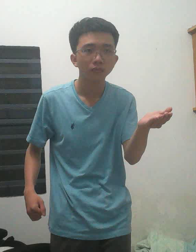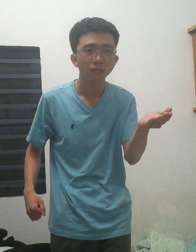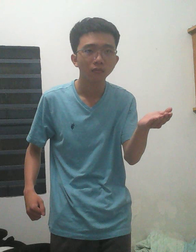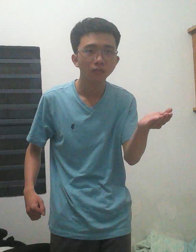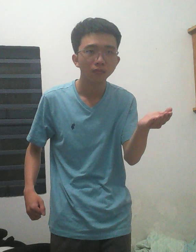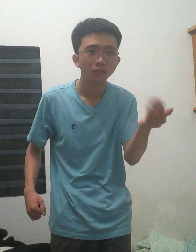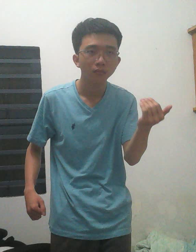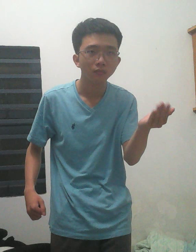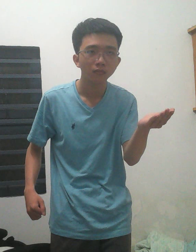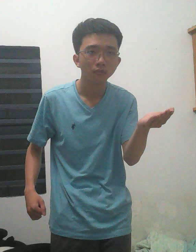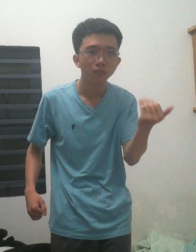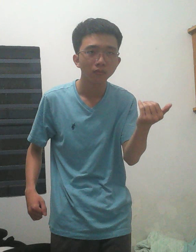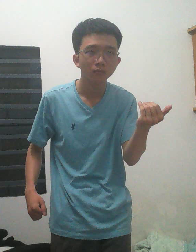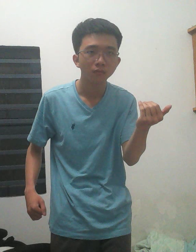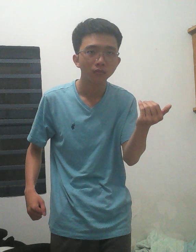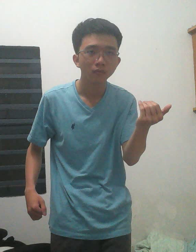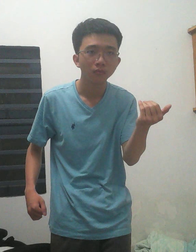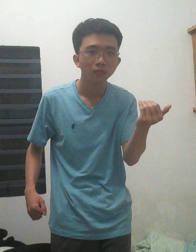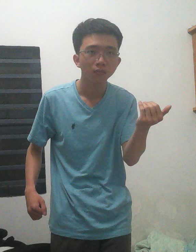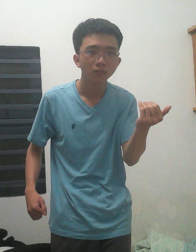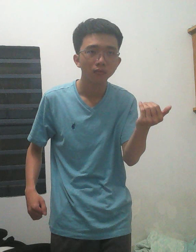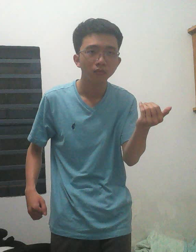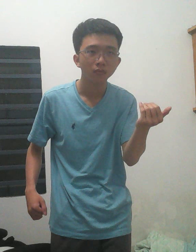yeu cau